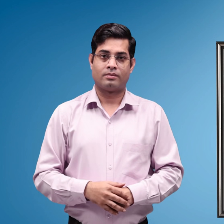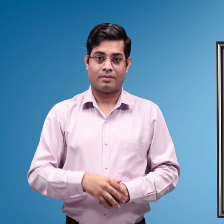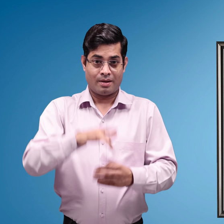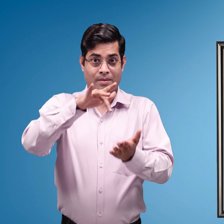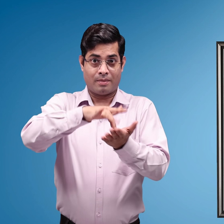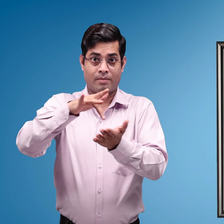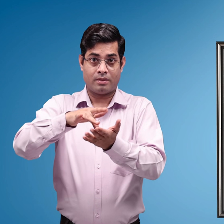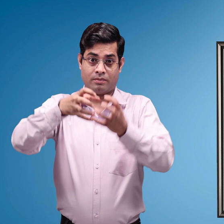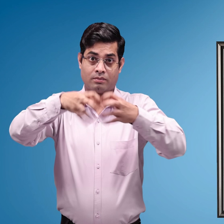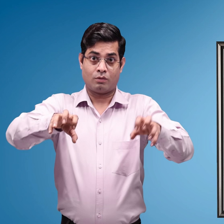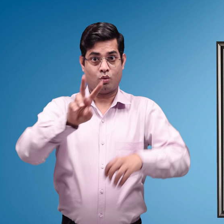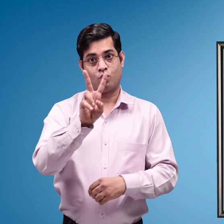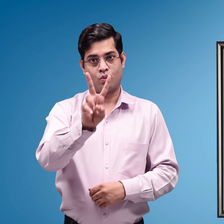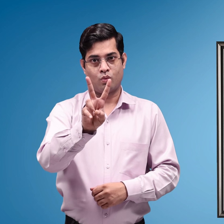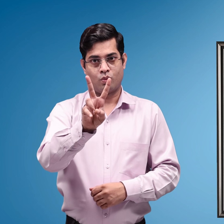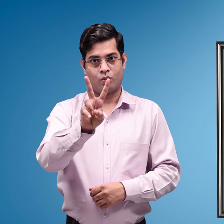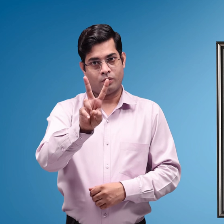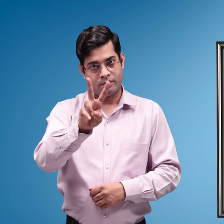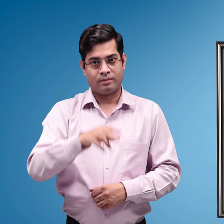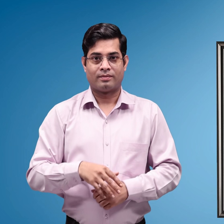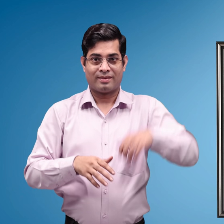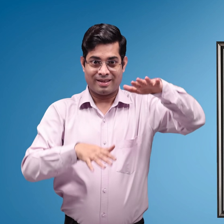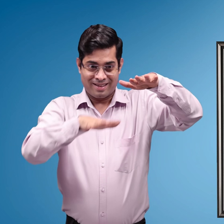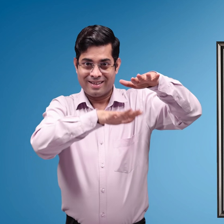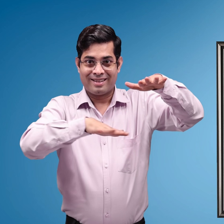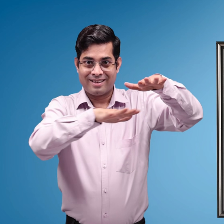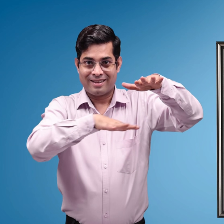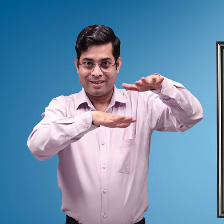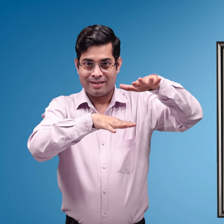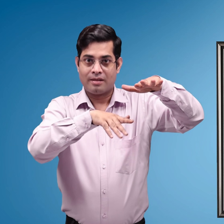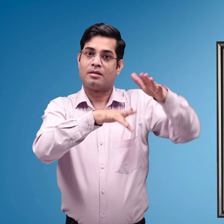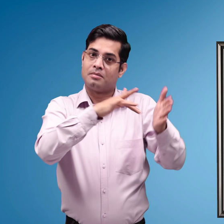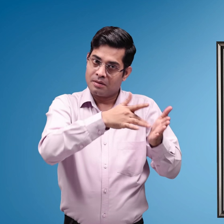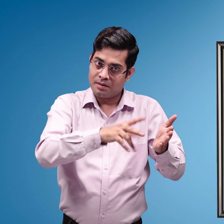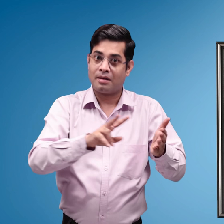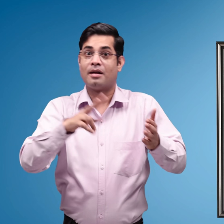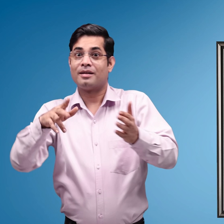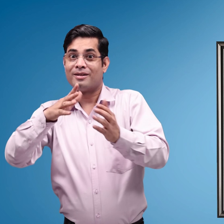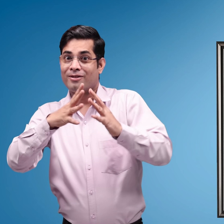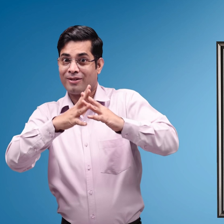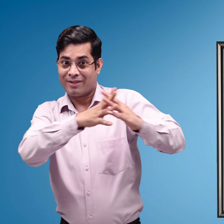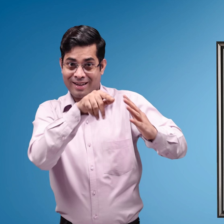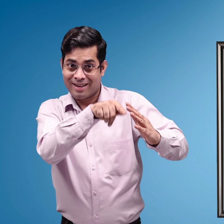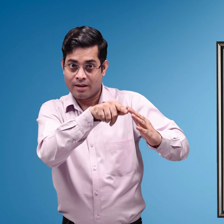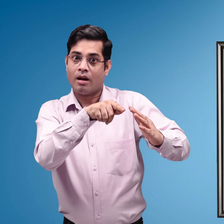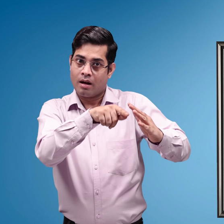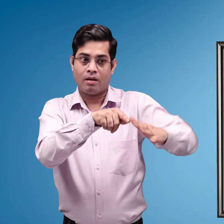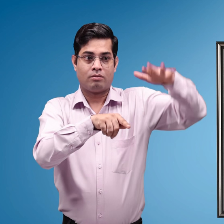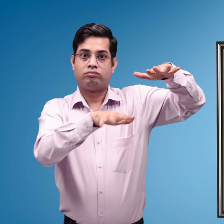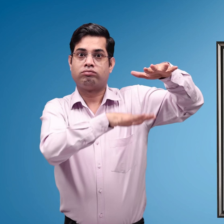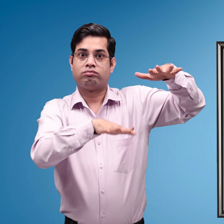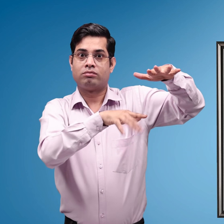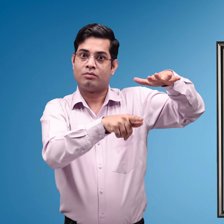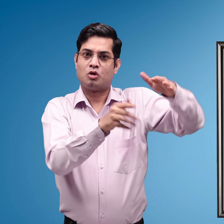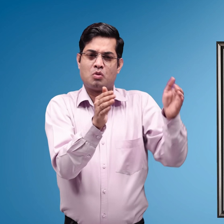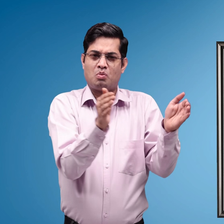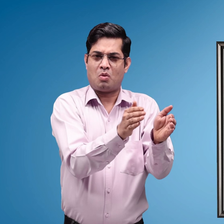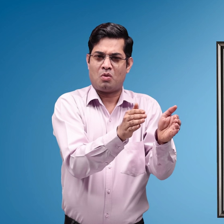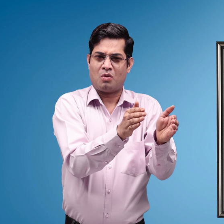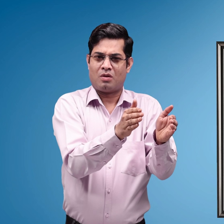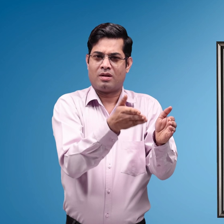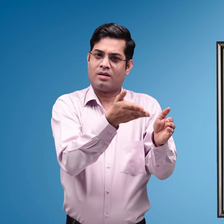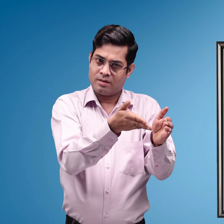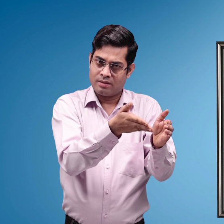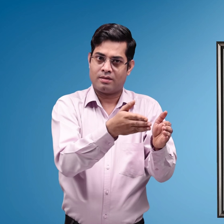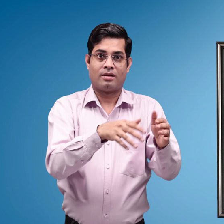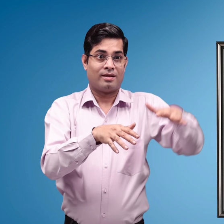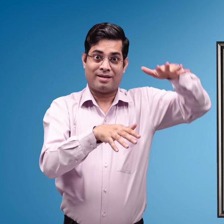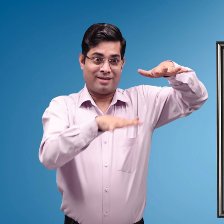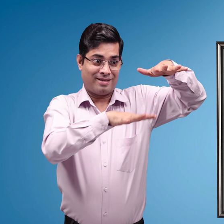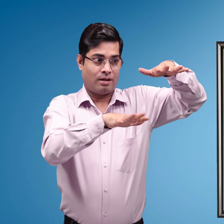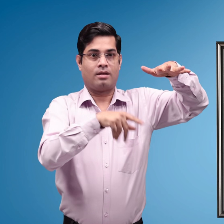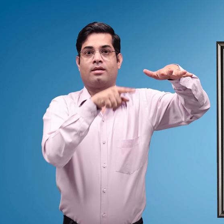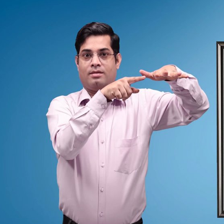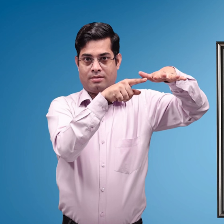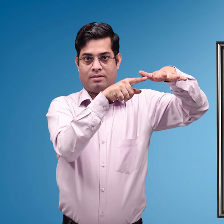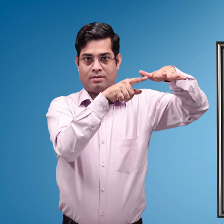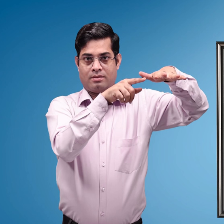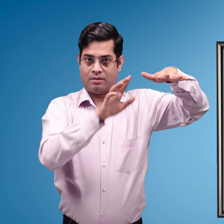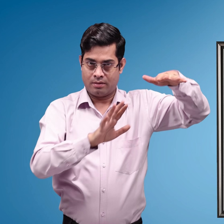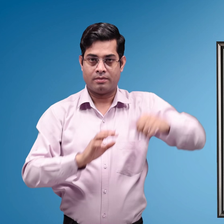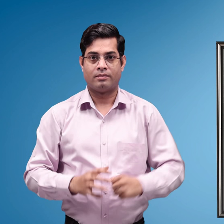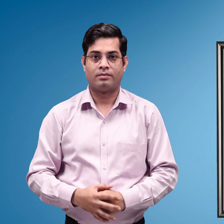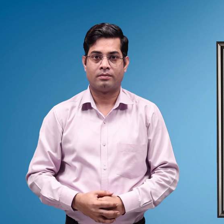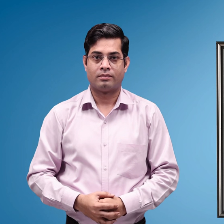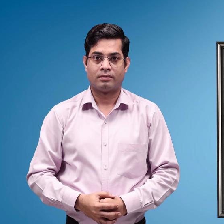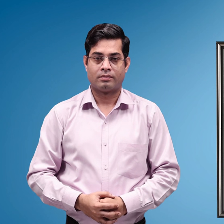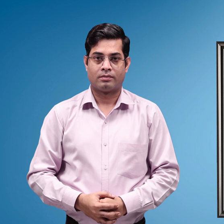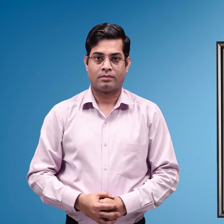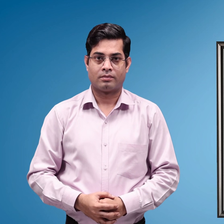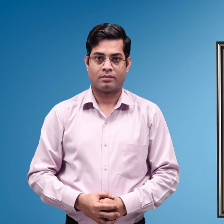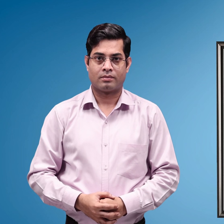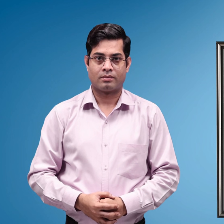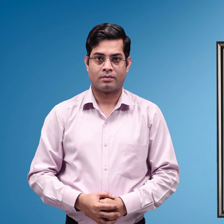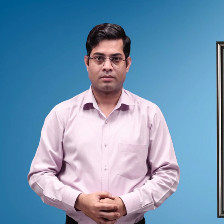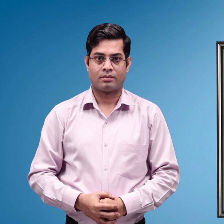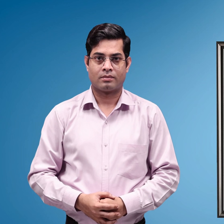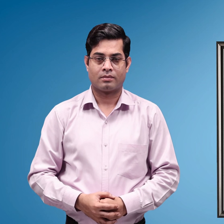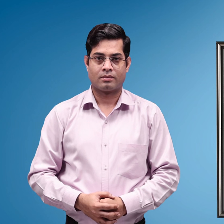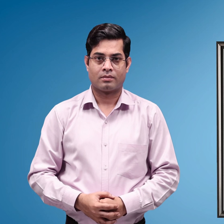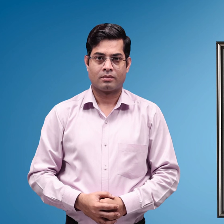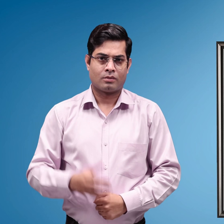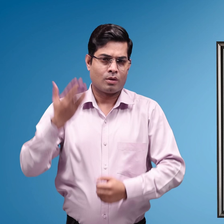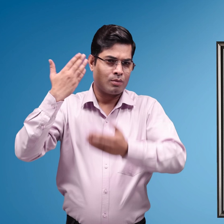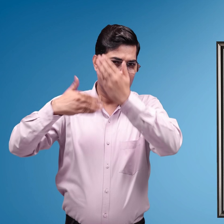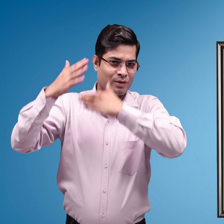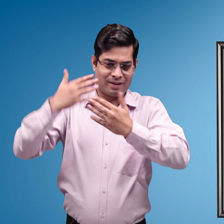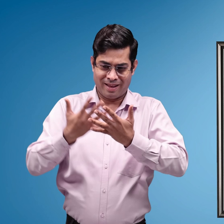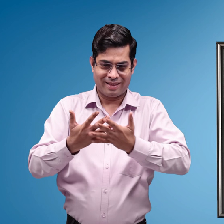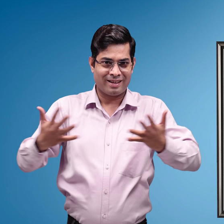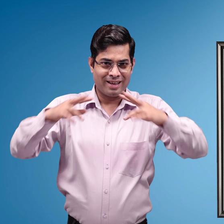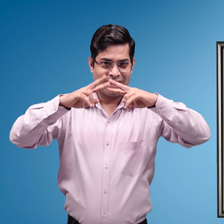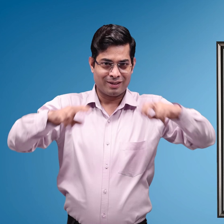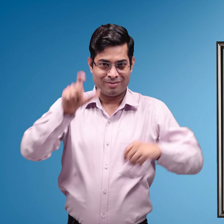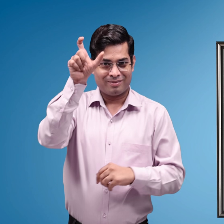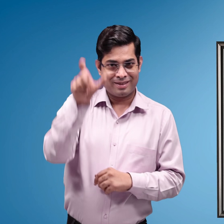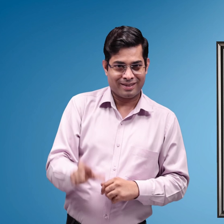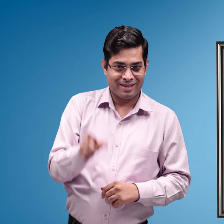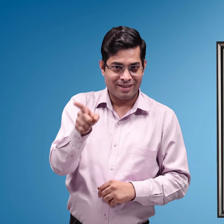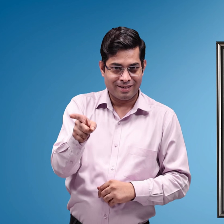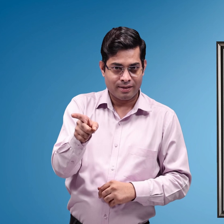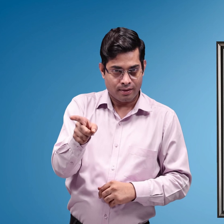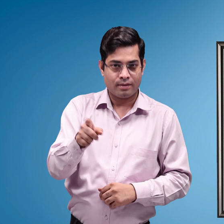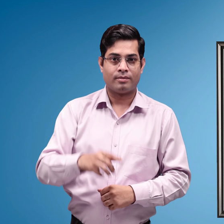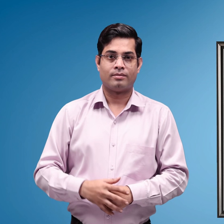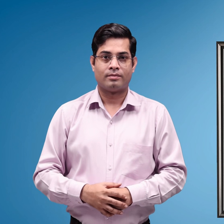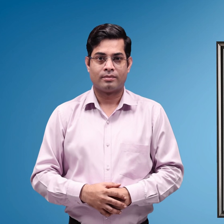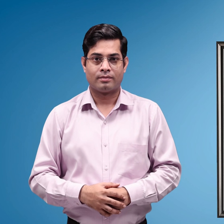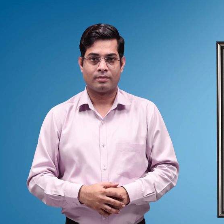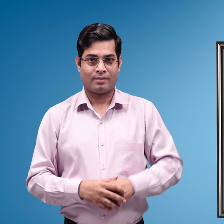Many of the Harappan cities which developed around 4700 years ago, were divided into two or more parts. Usually, the part to the west was smaller but higher. Archaeologists describe this as the citadel.